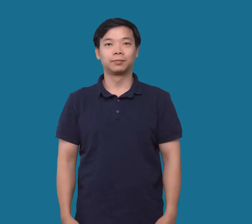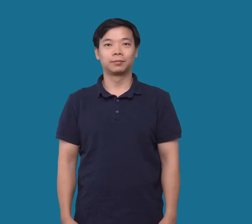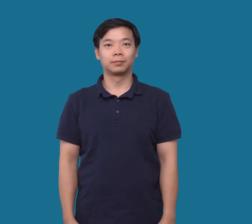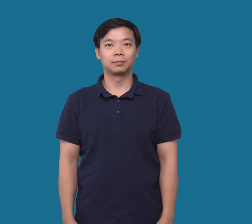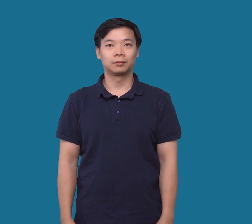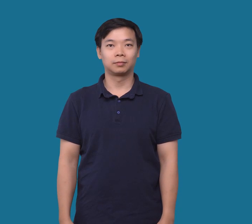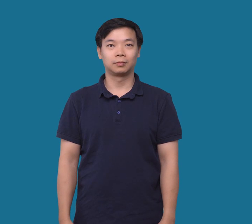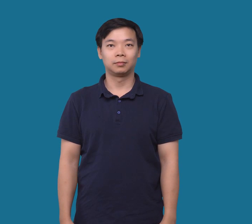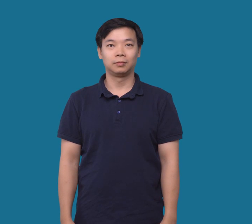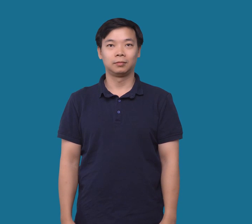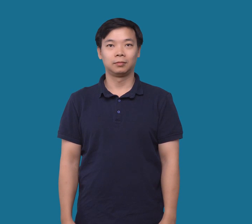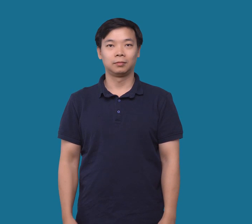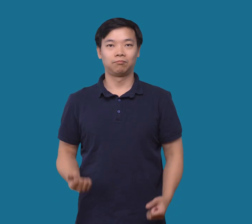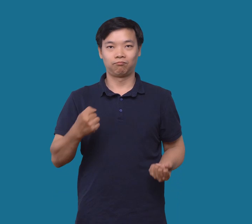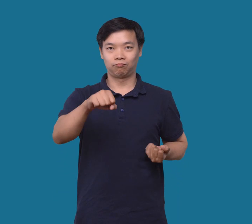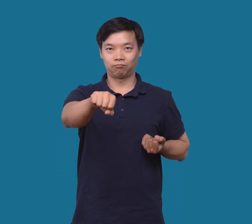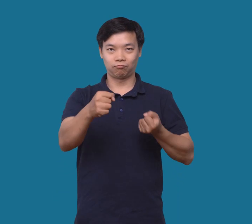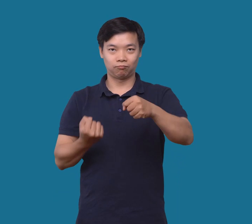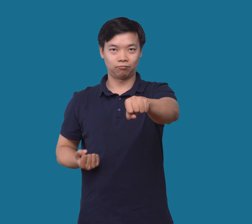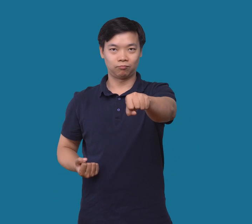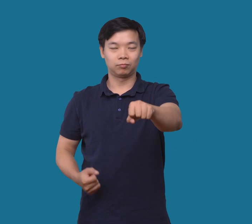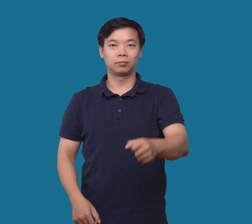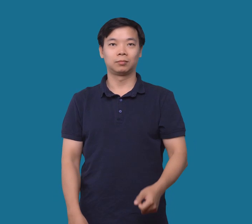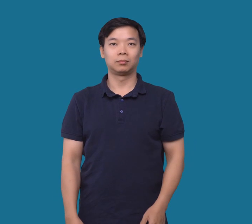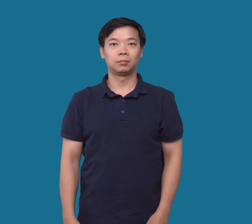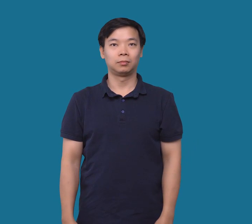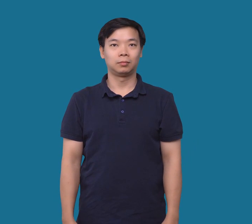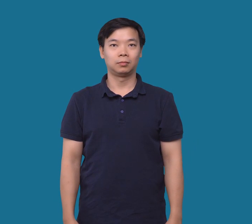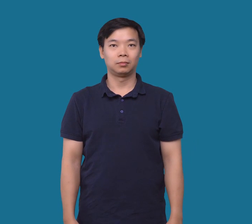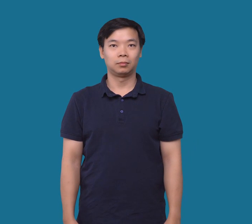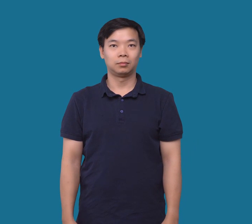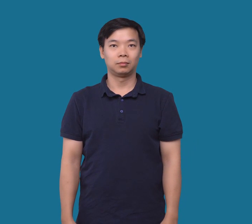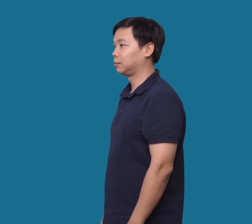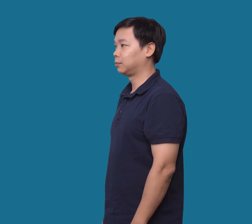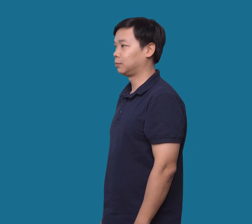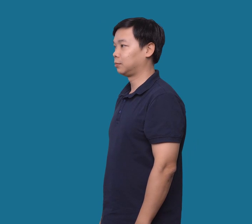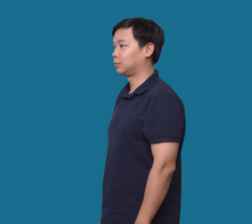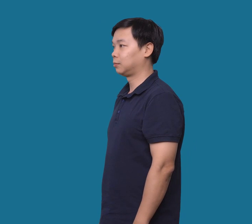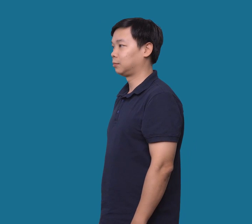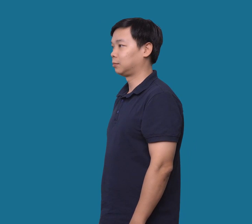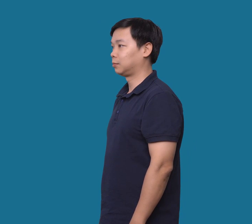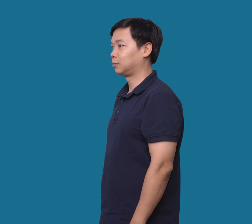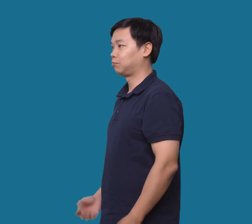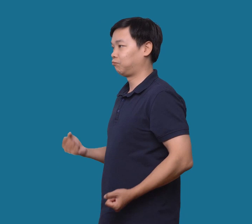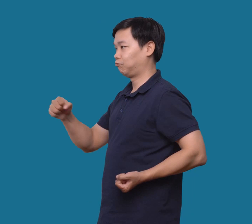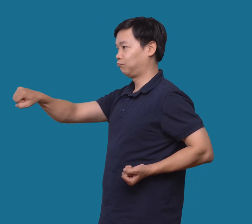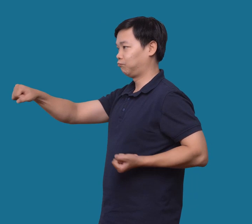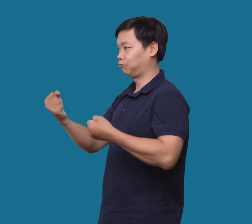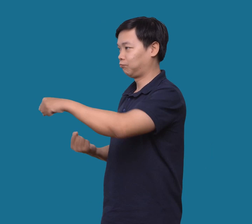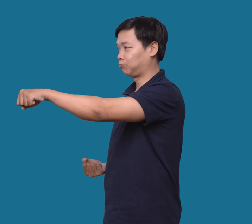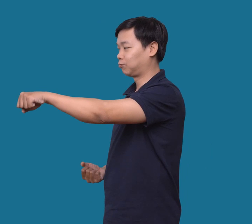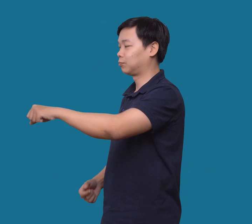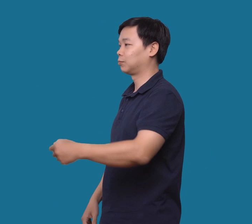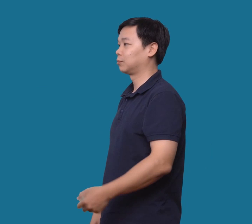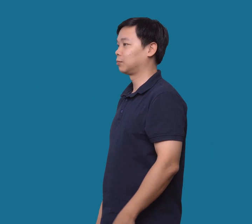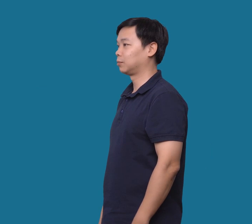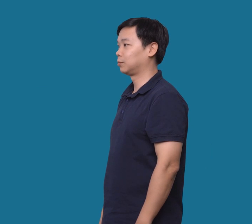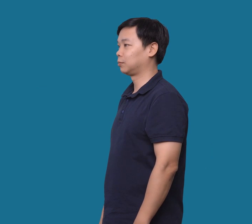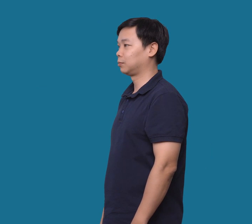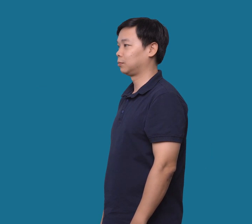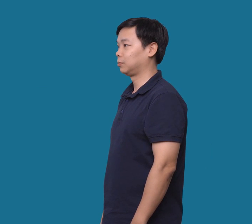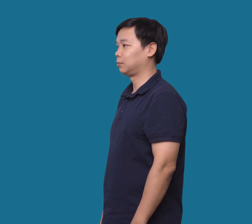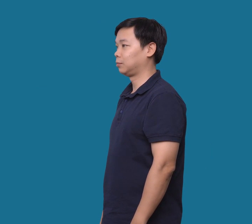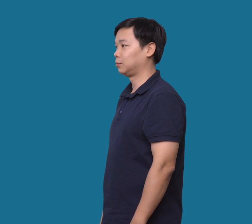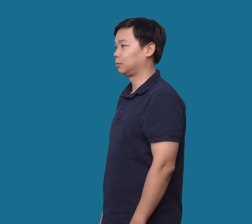võ thuật